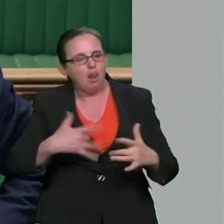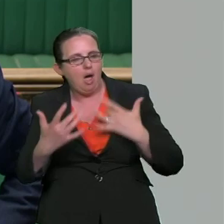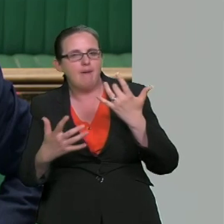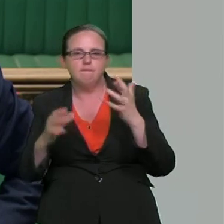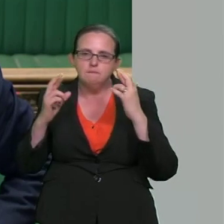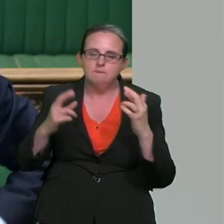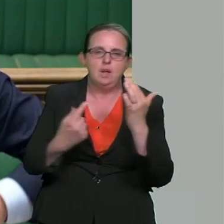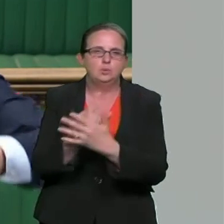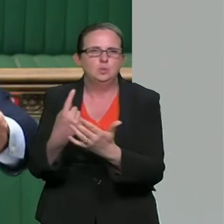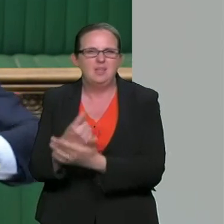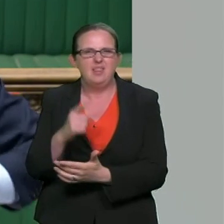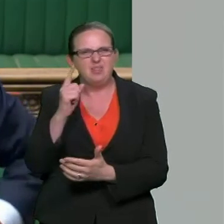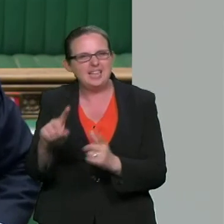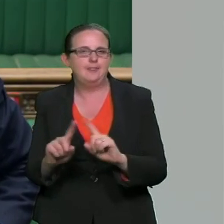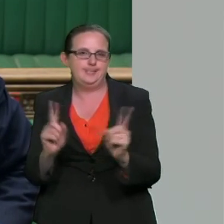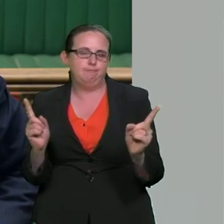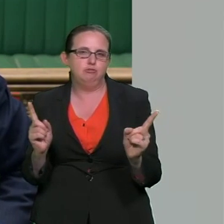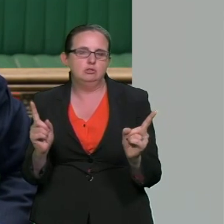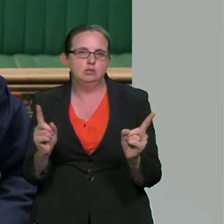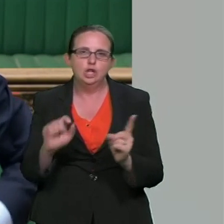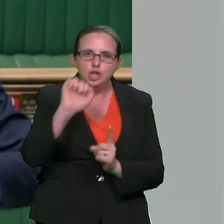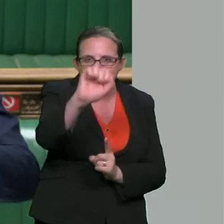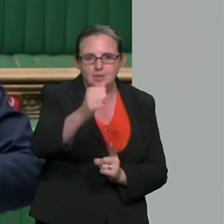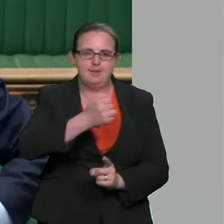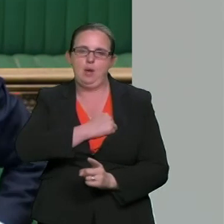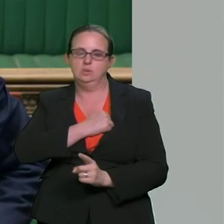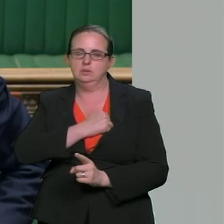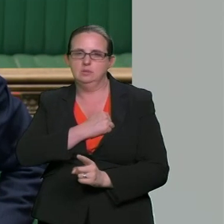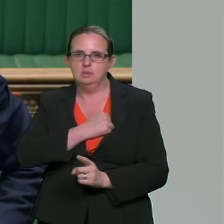That is fundamentally the difference between the honourable Gentleman’s side of the argument and ours.